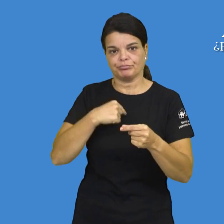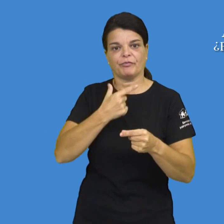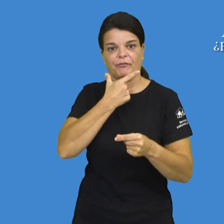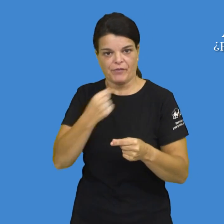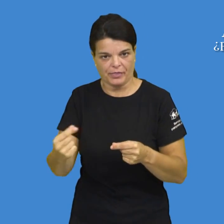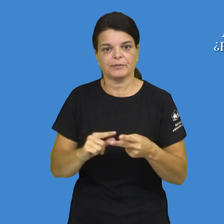fácil